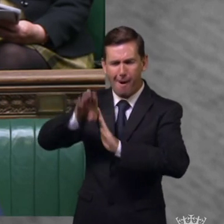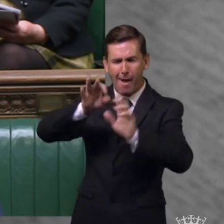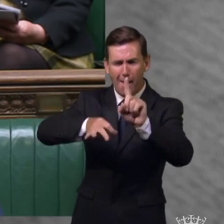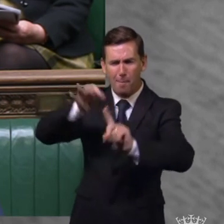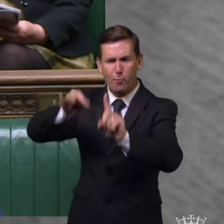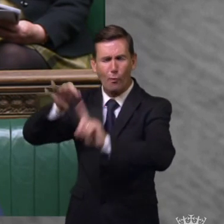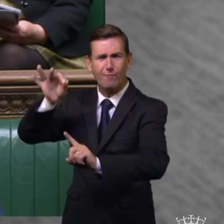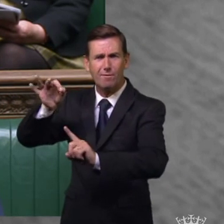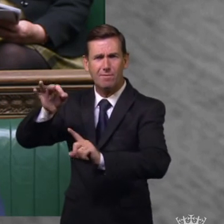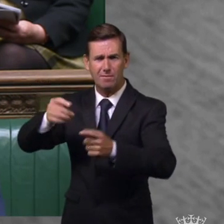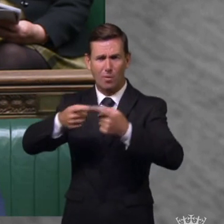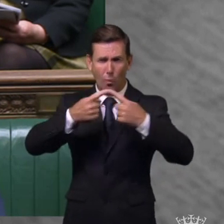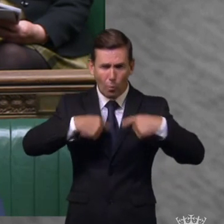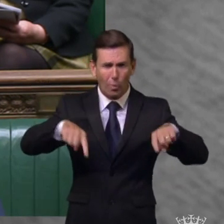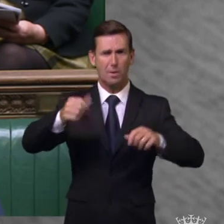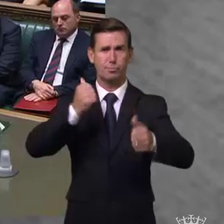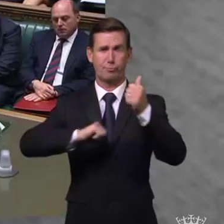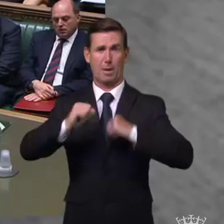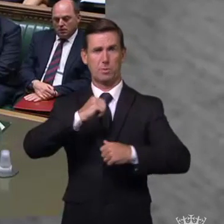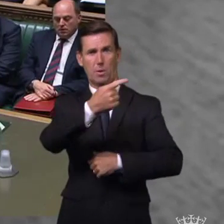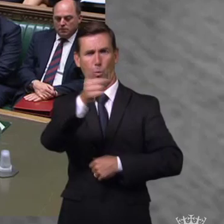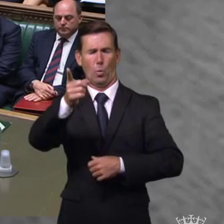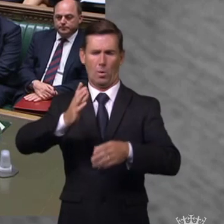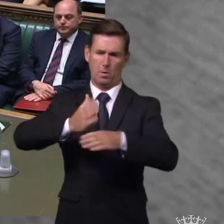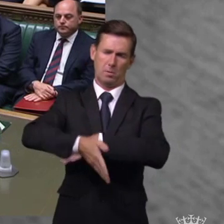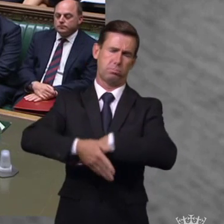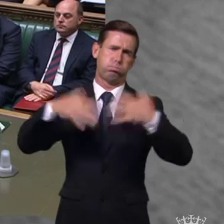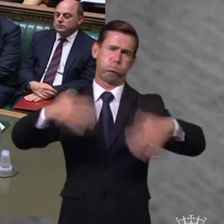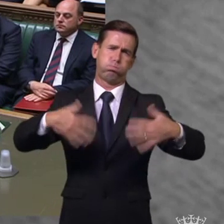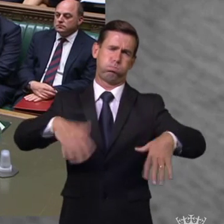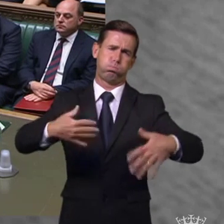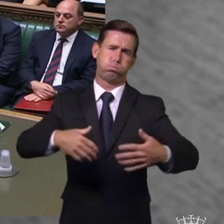We are all proud of what you did.